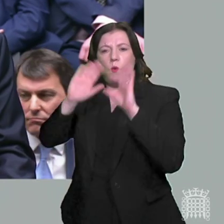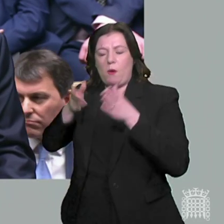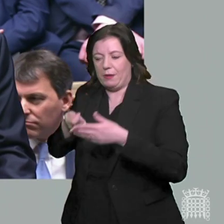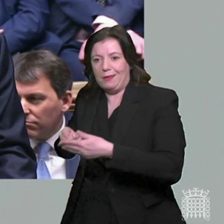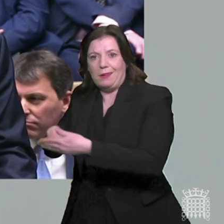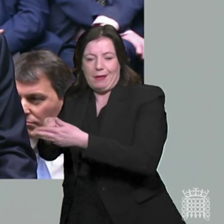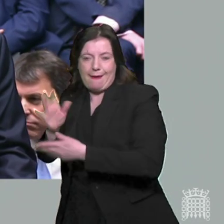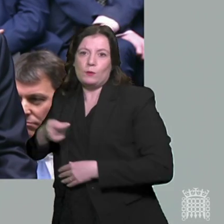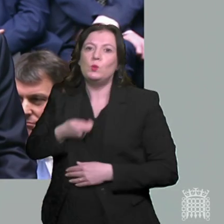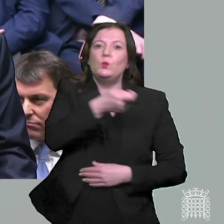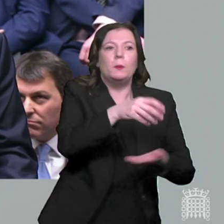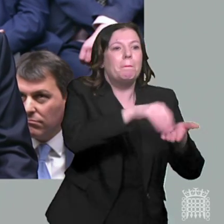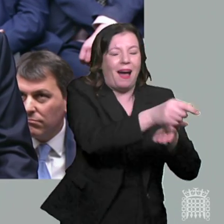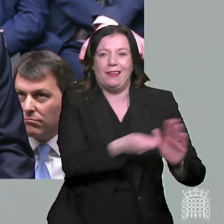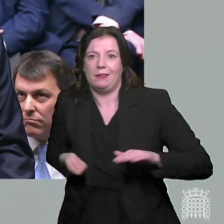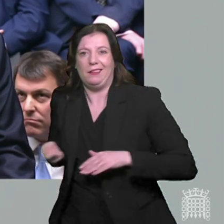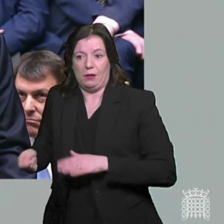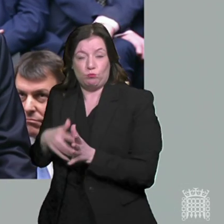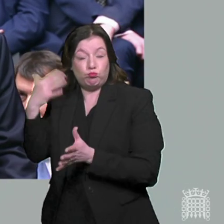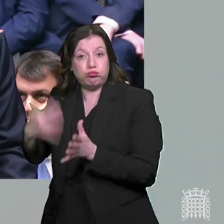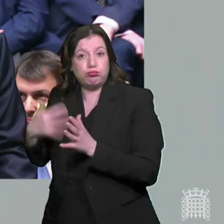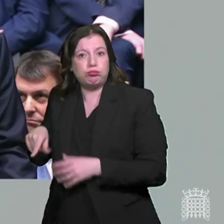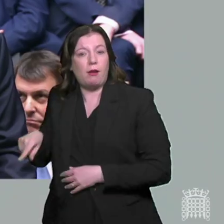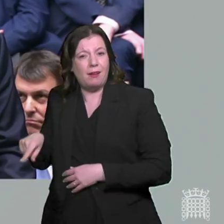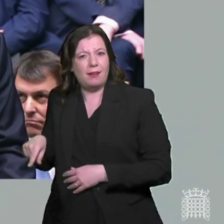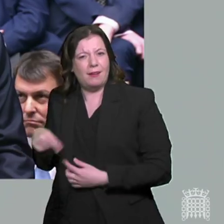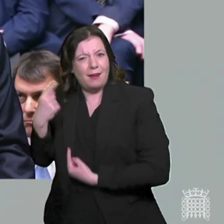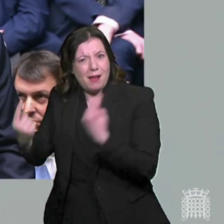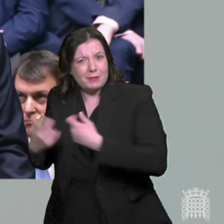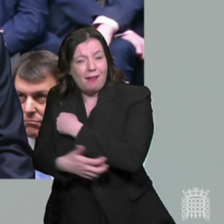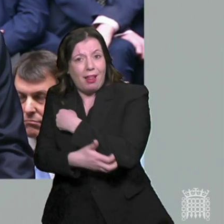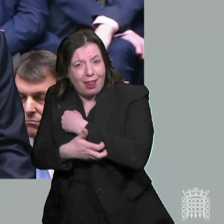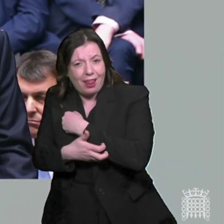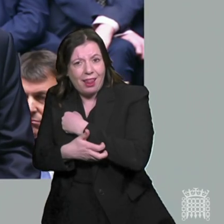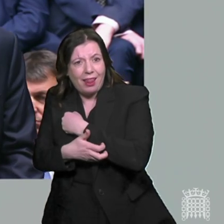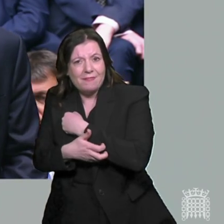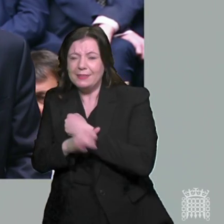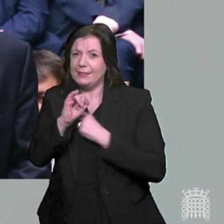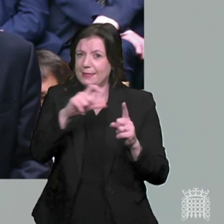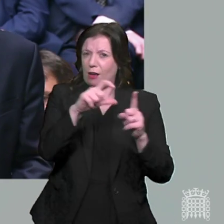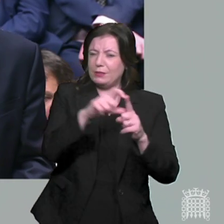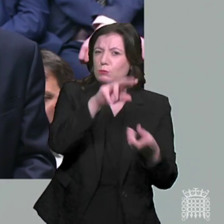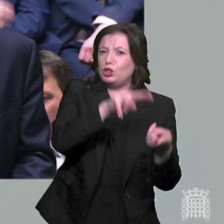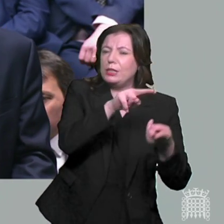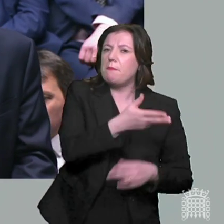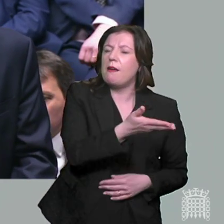They are often the poorest households, but they currently pay more than comparable customers on direct debit.